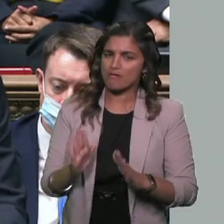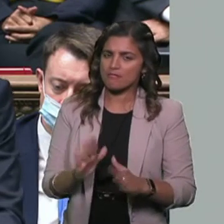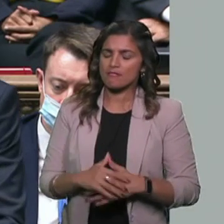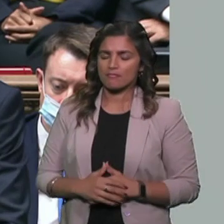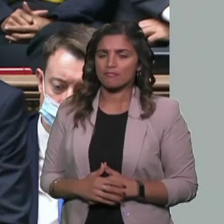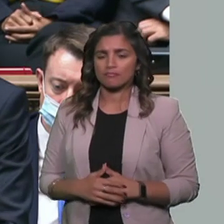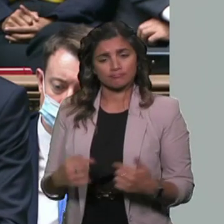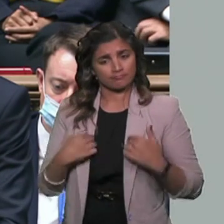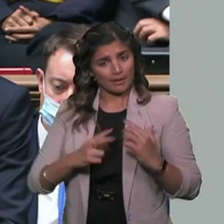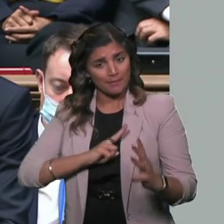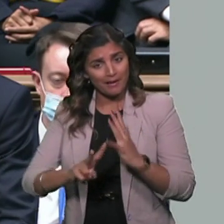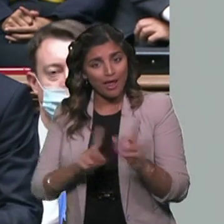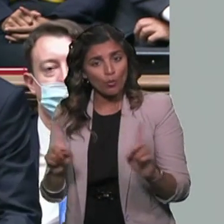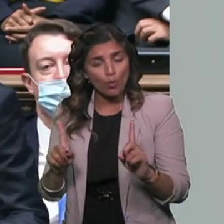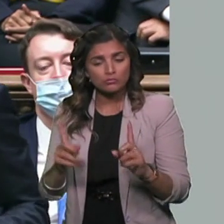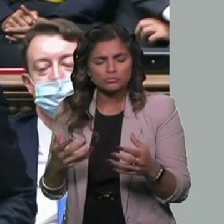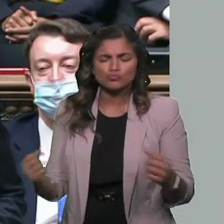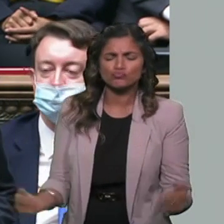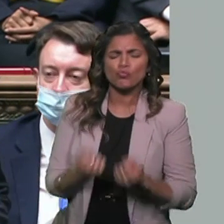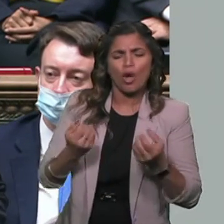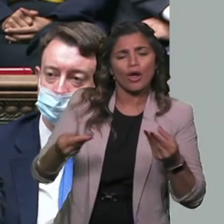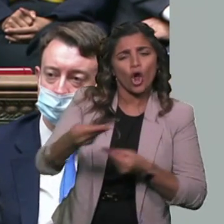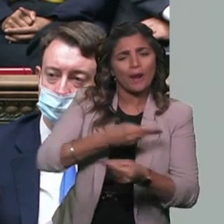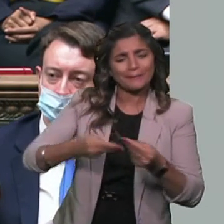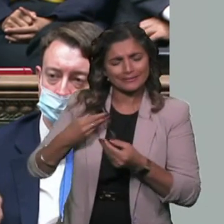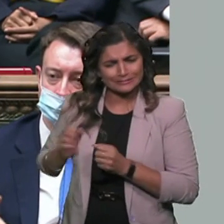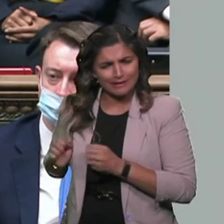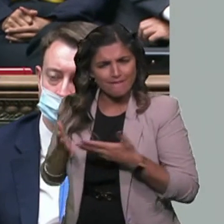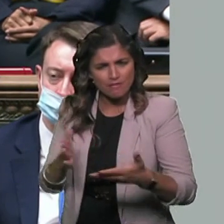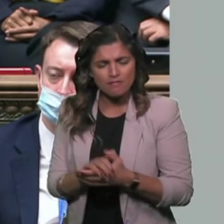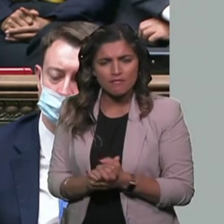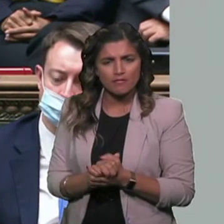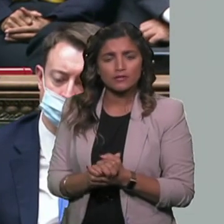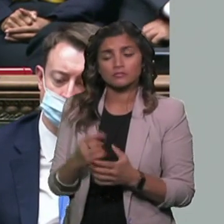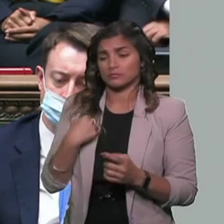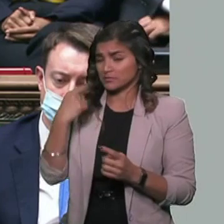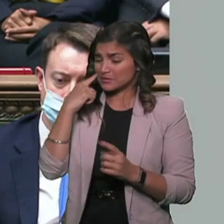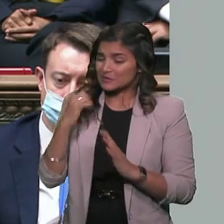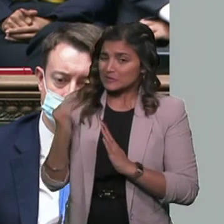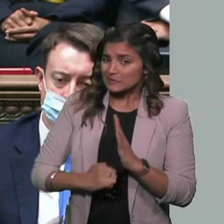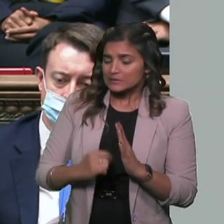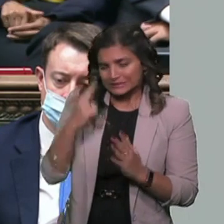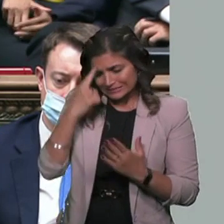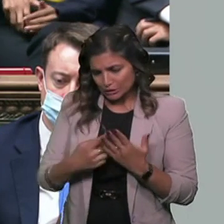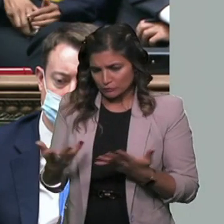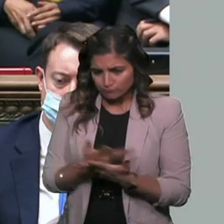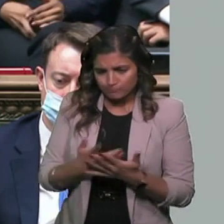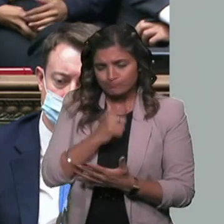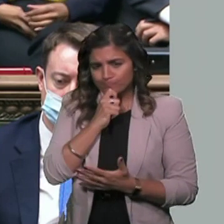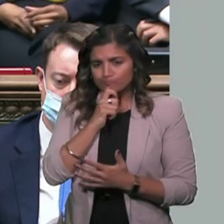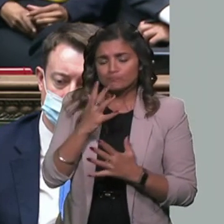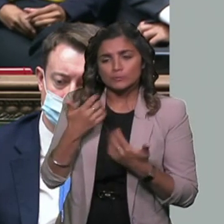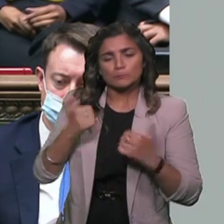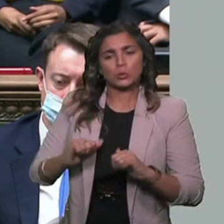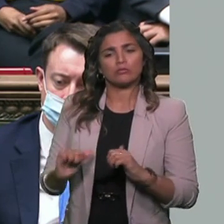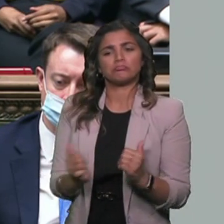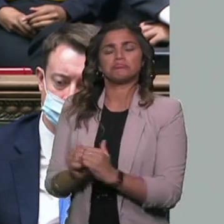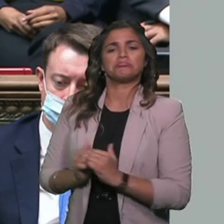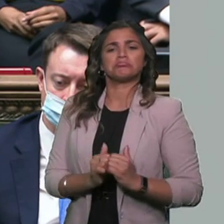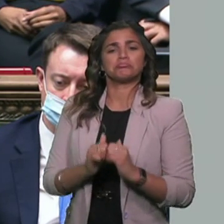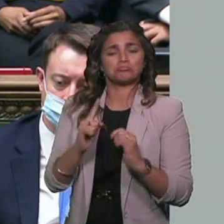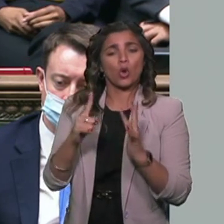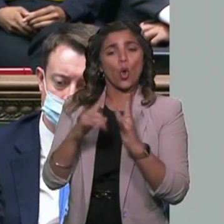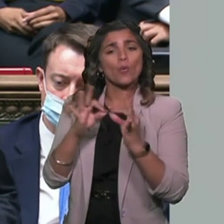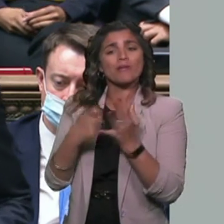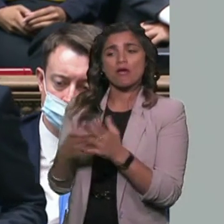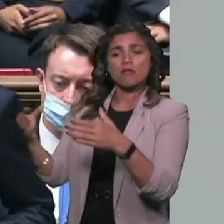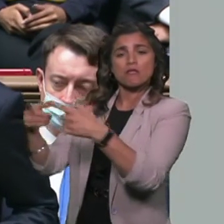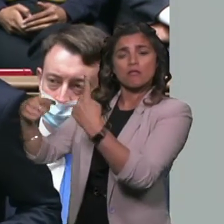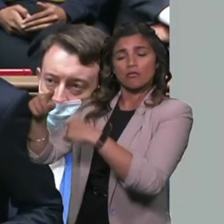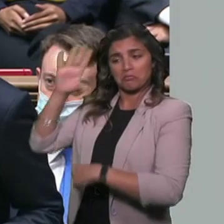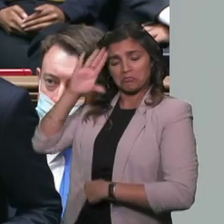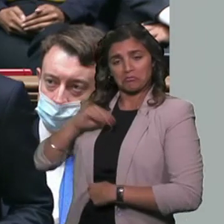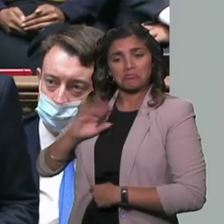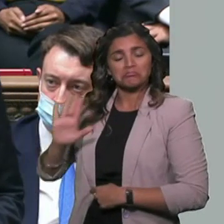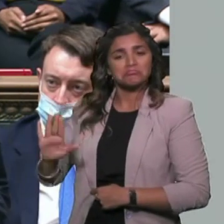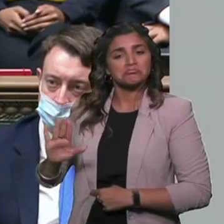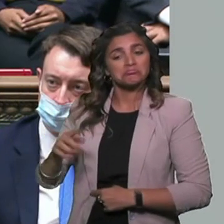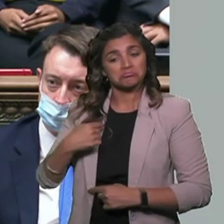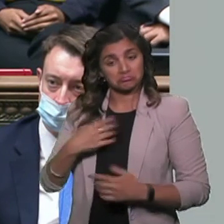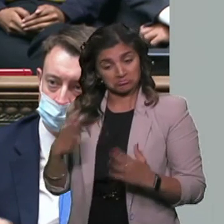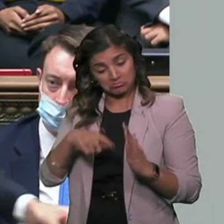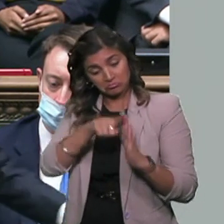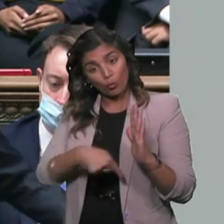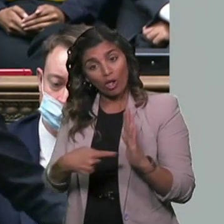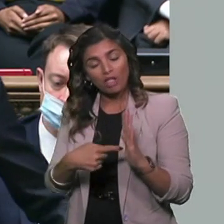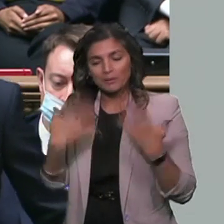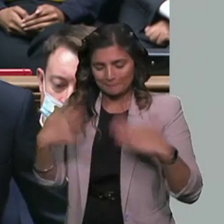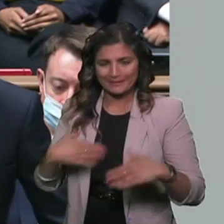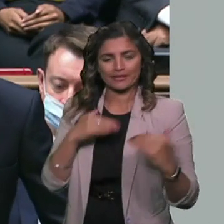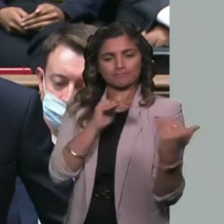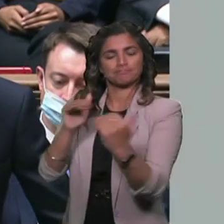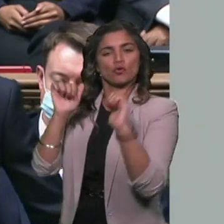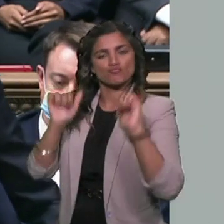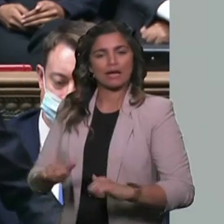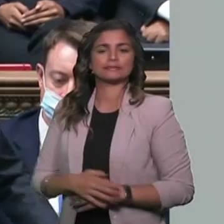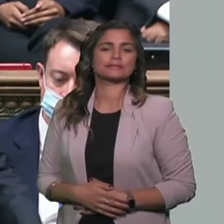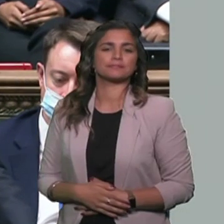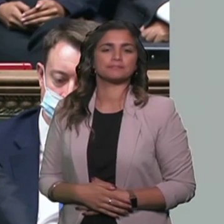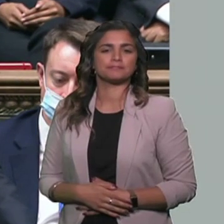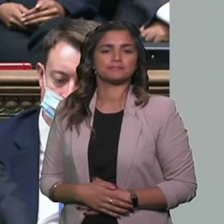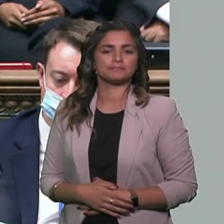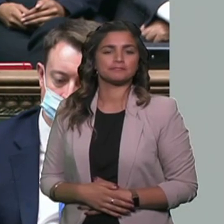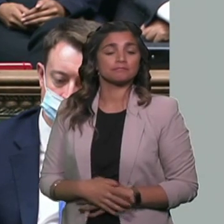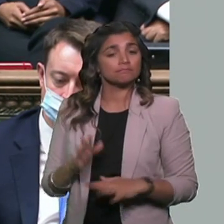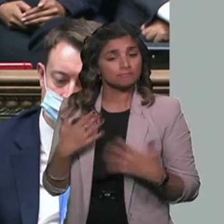is delivering a stronger economy and because we have taken tough but responsible decisions on the public finances, the OBR reports today that all our fiscal rules have been met.